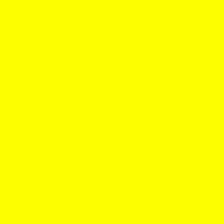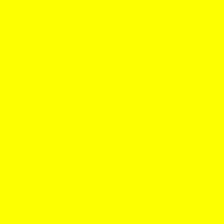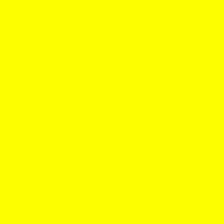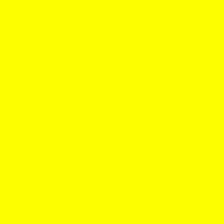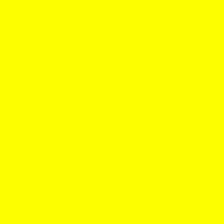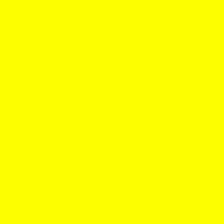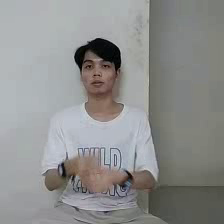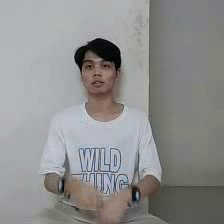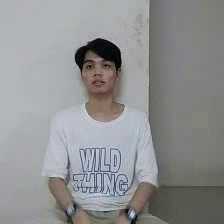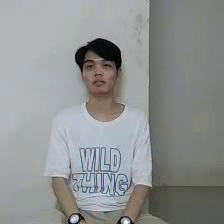Giúp